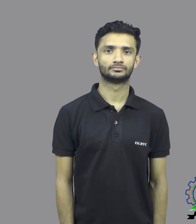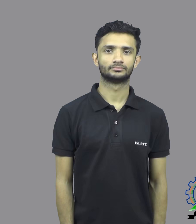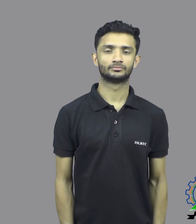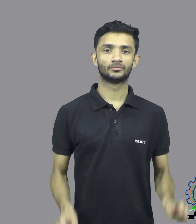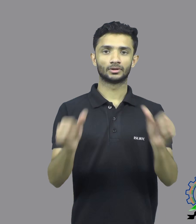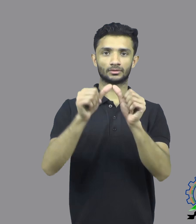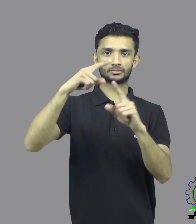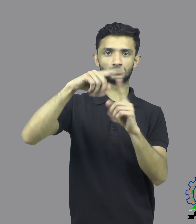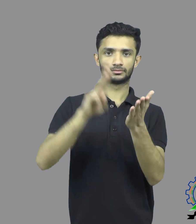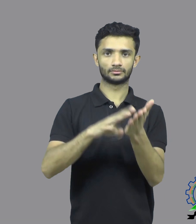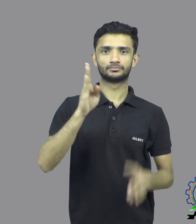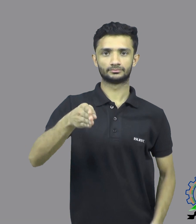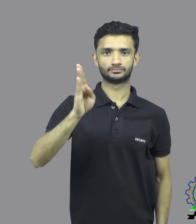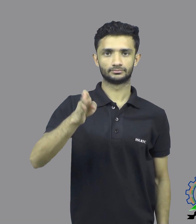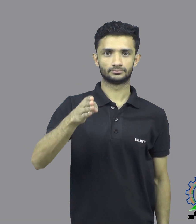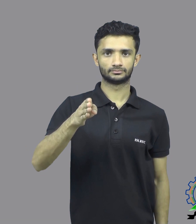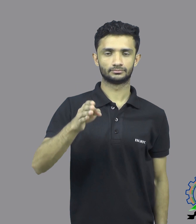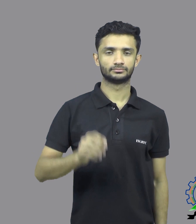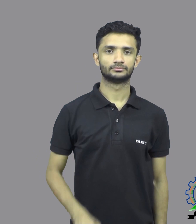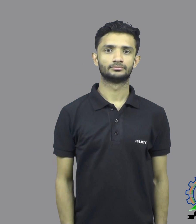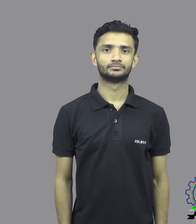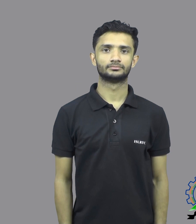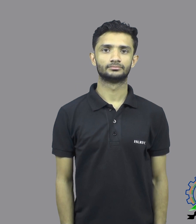ATM